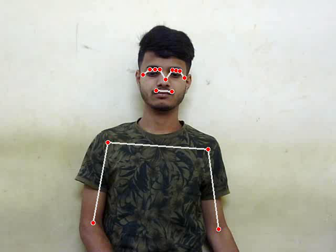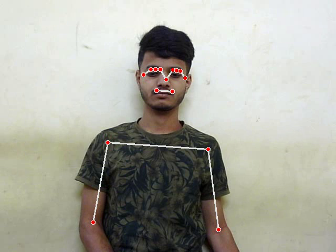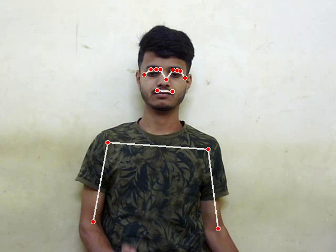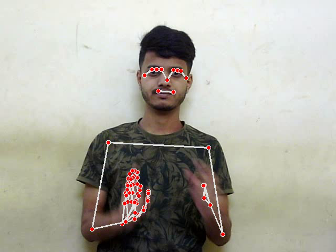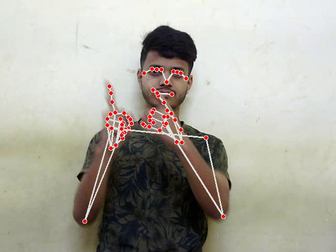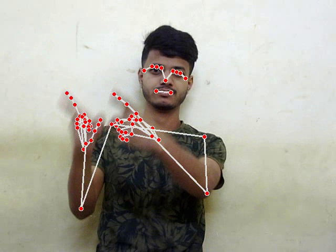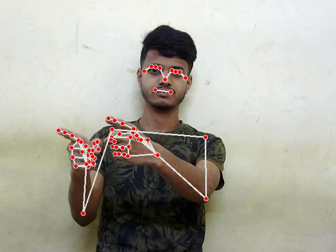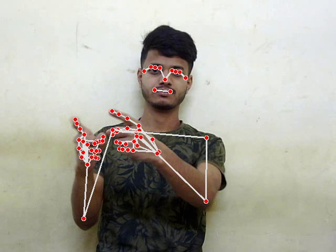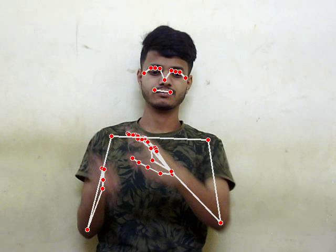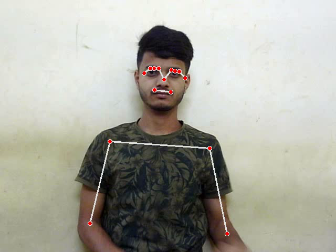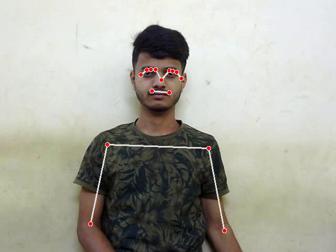go